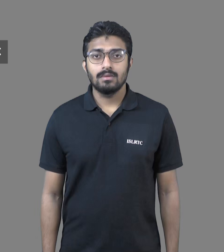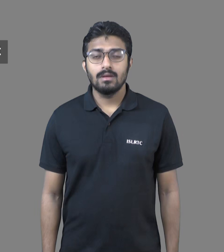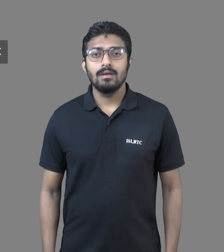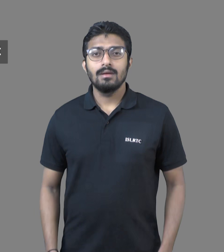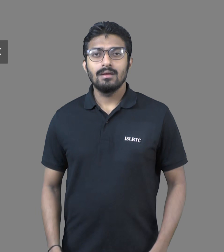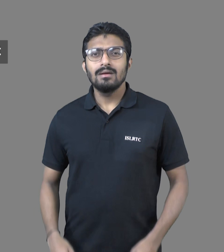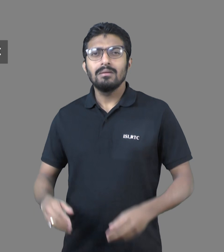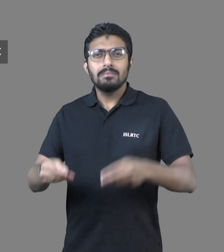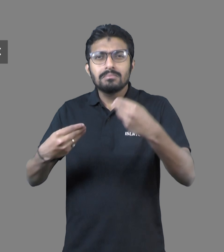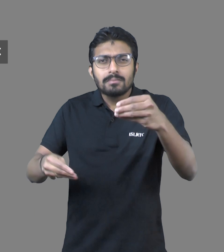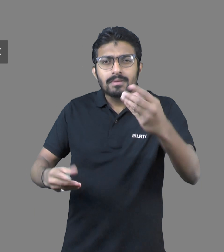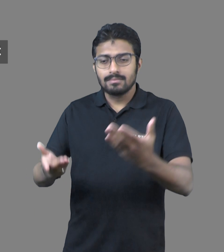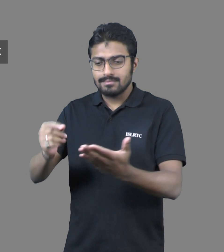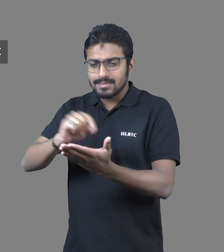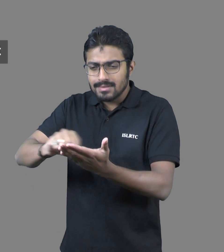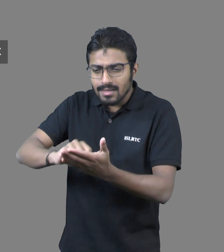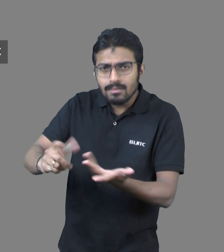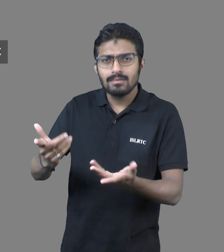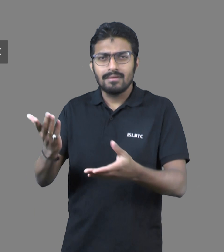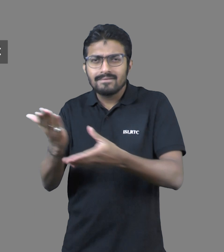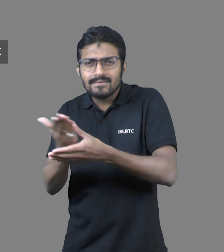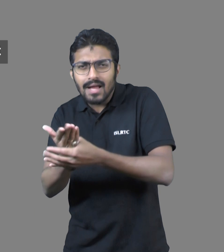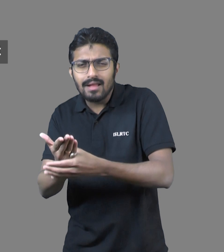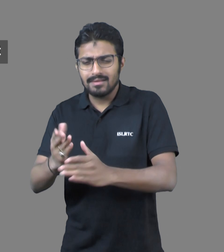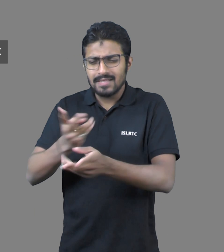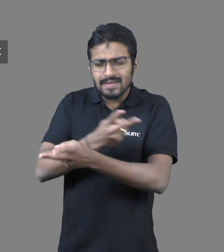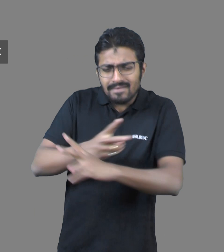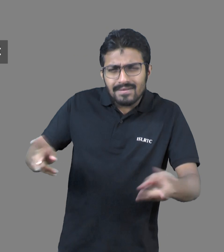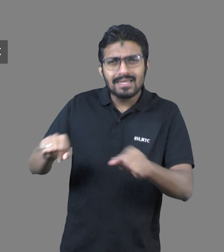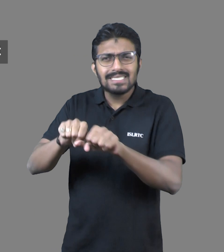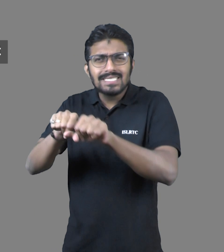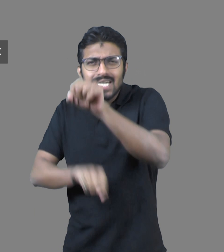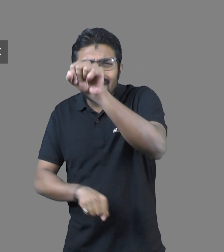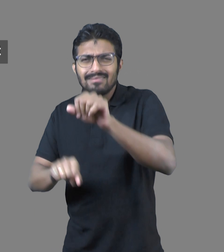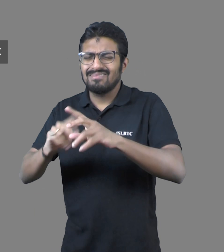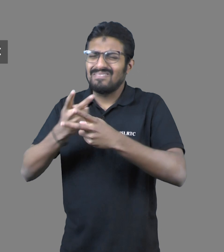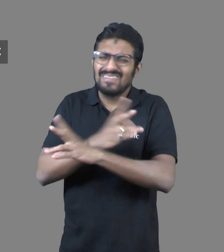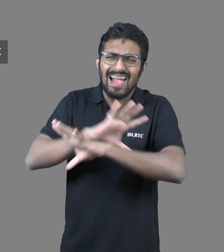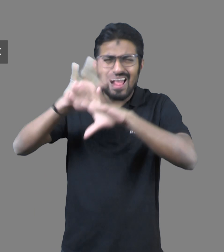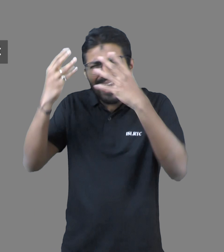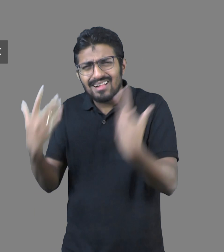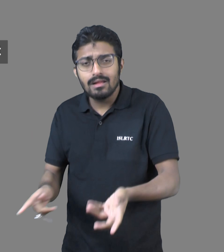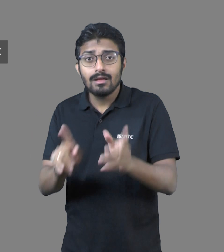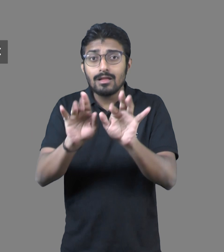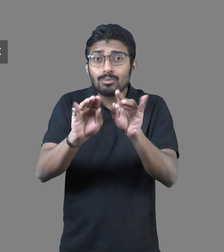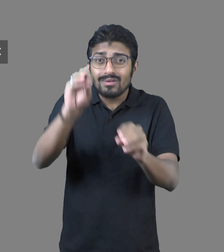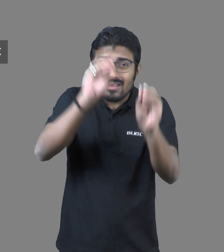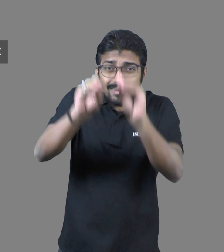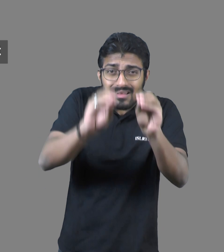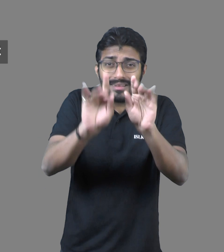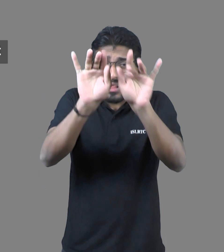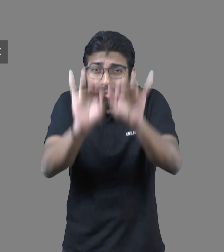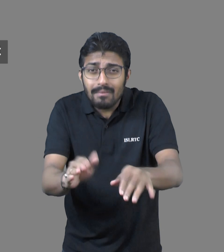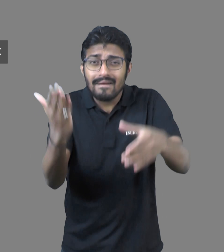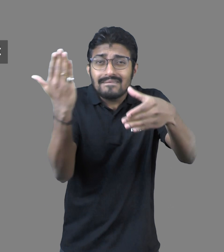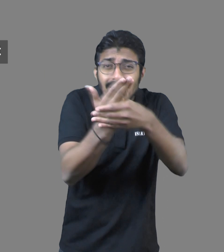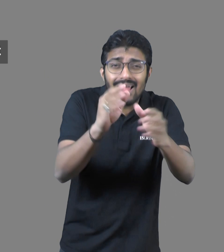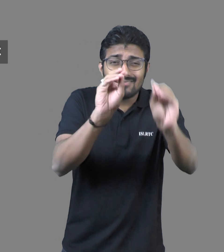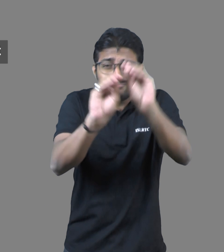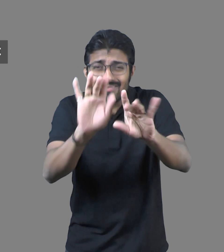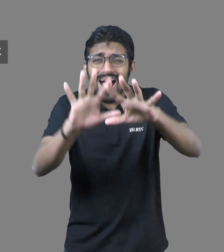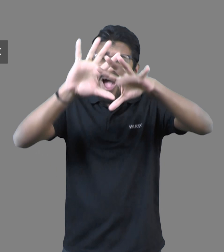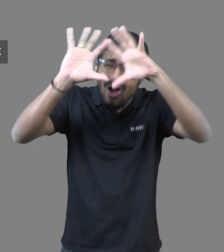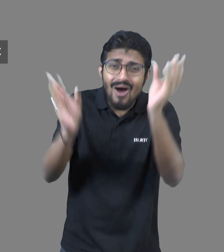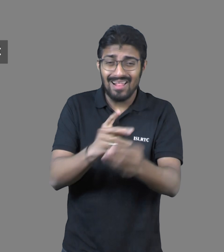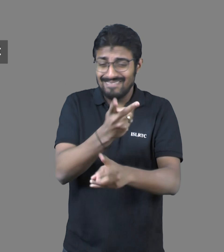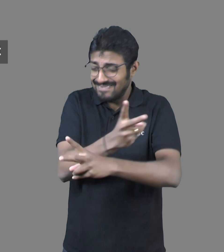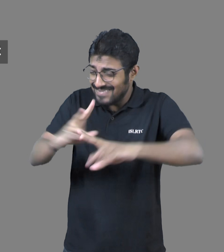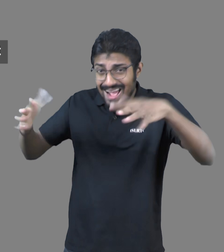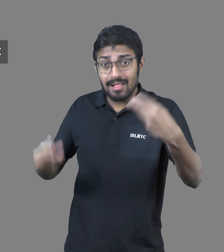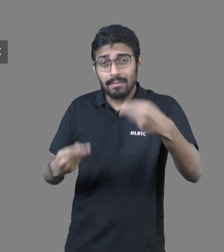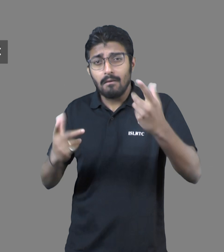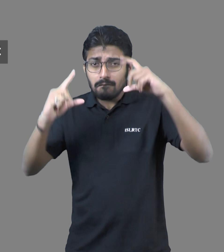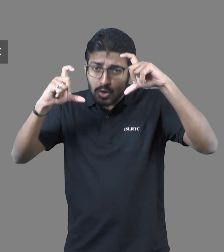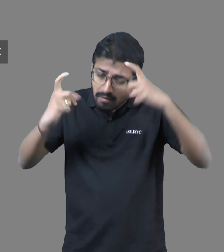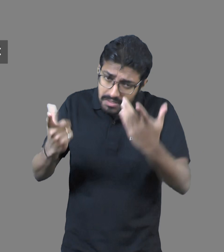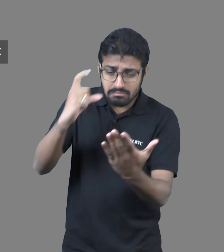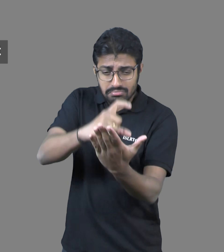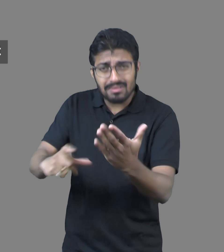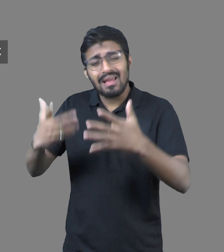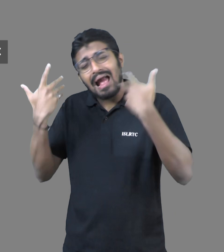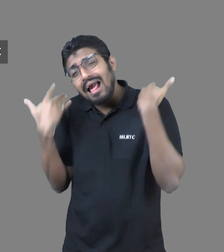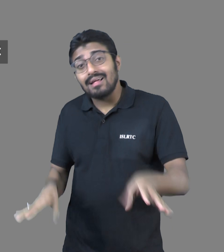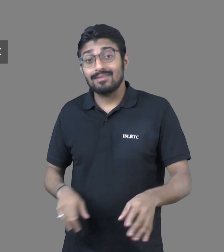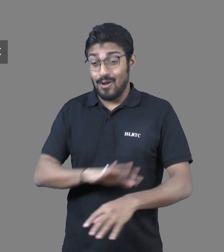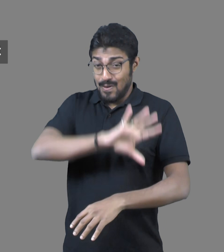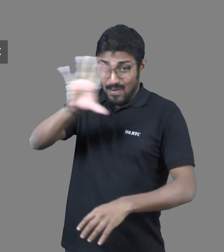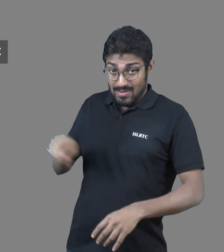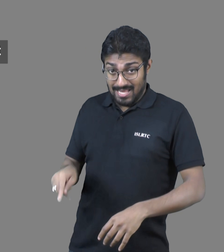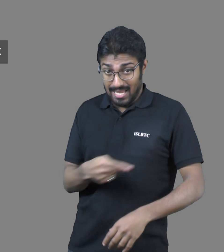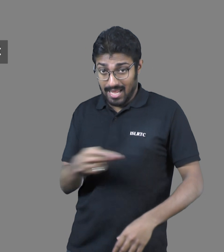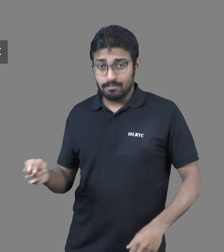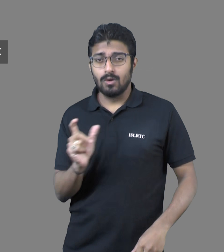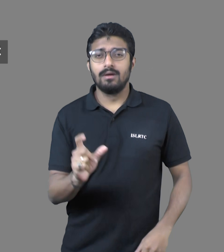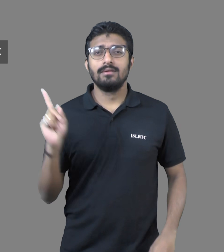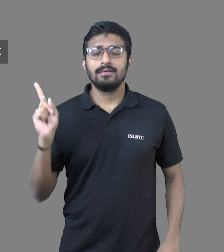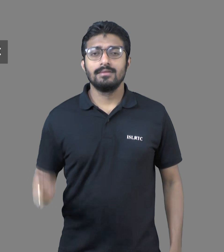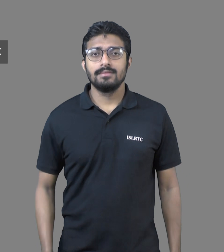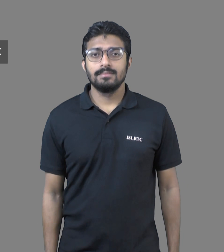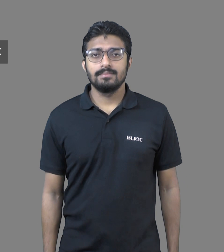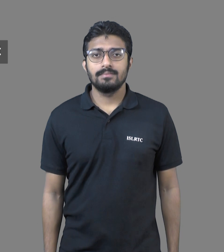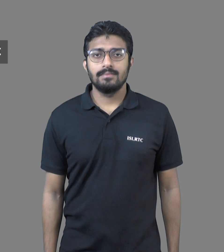Document